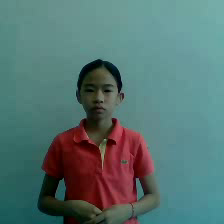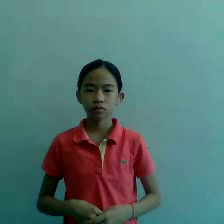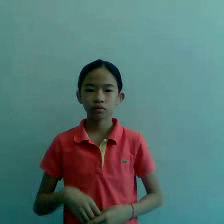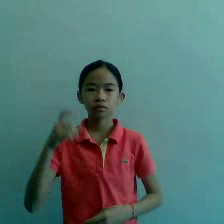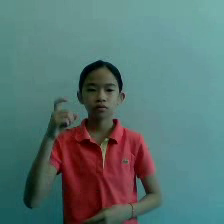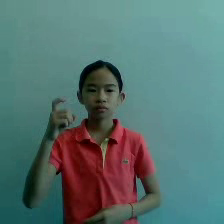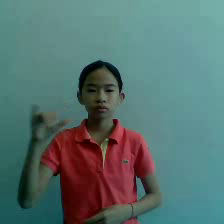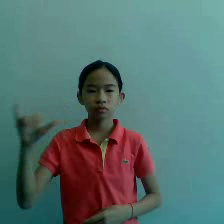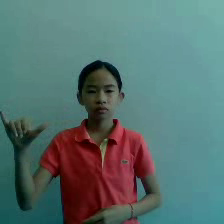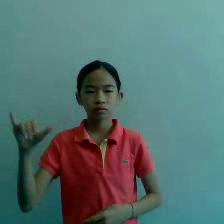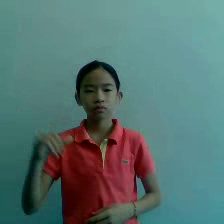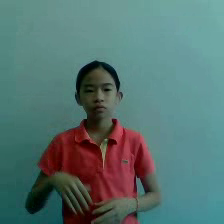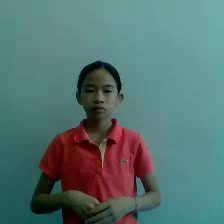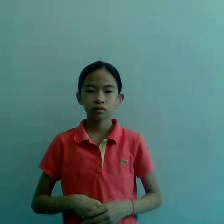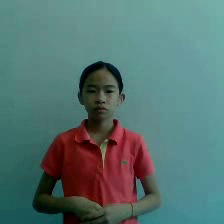Đồng ý